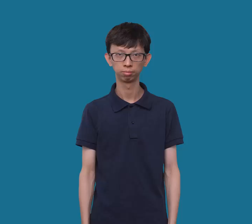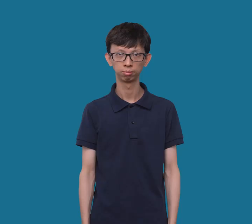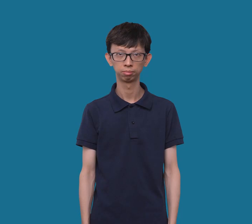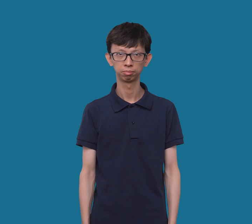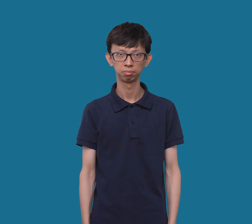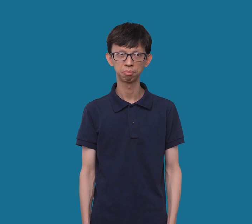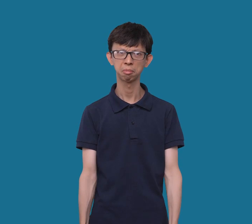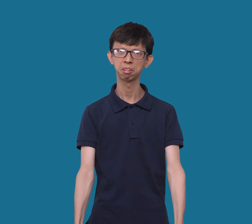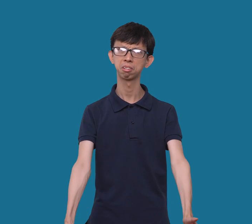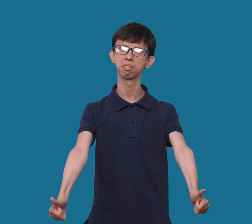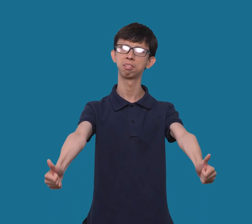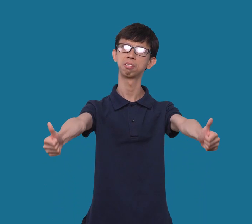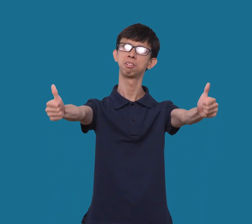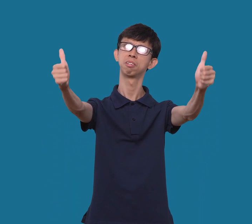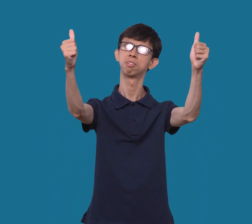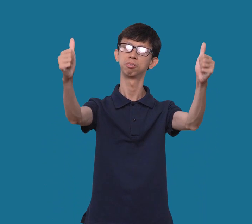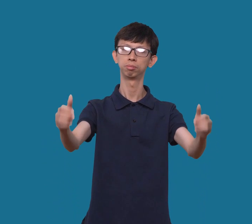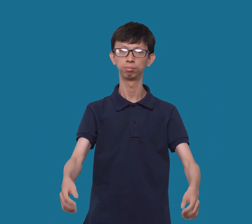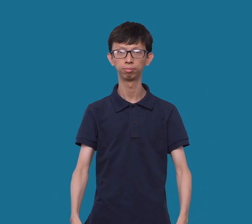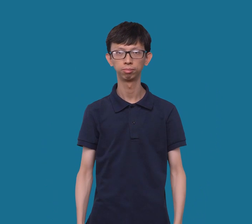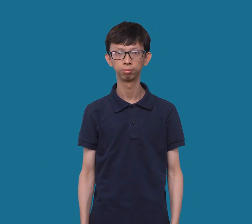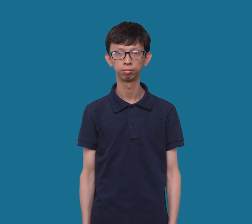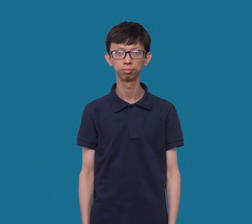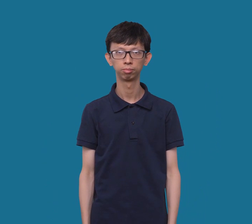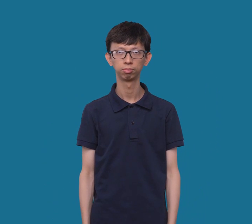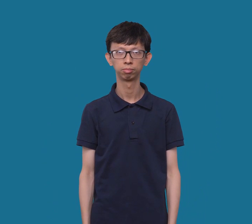vĩ đại